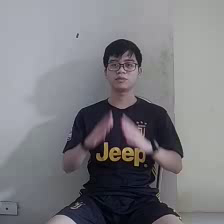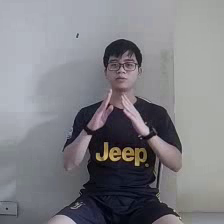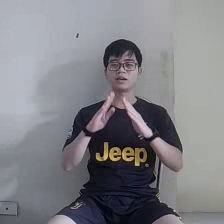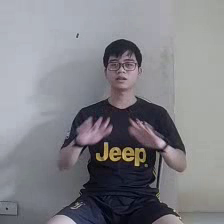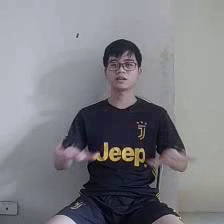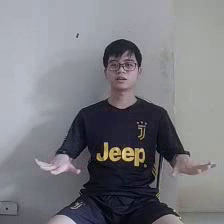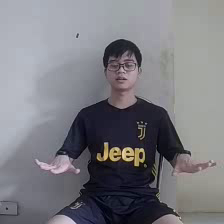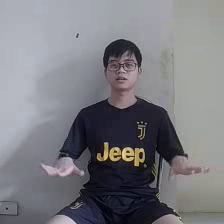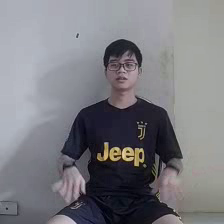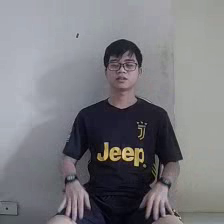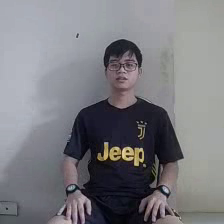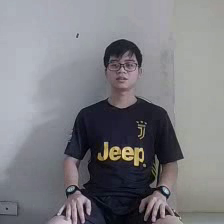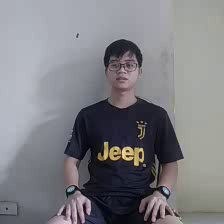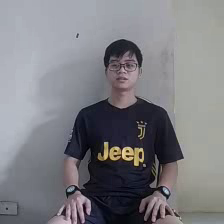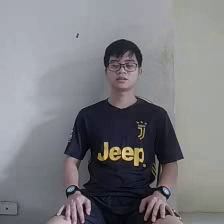Thất lạc